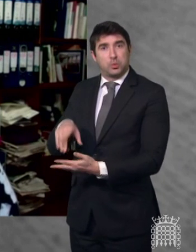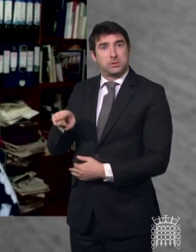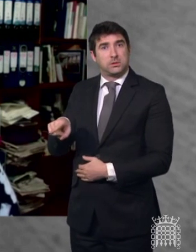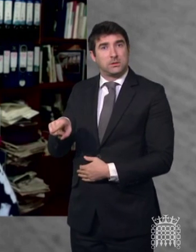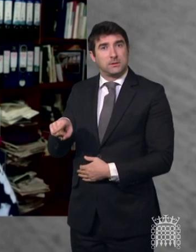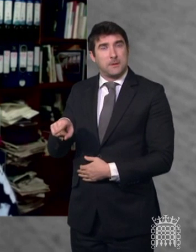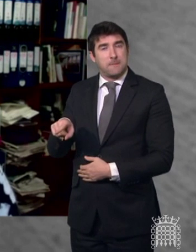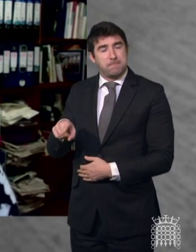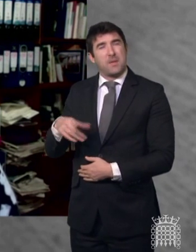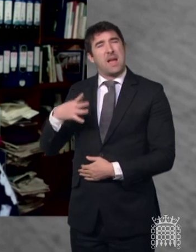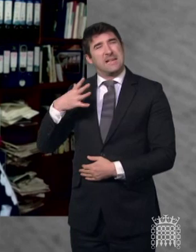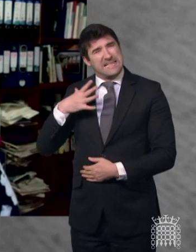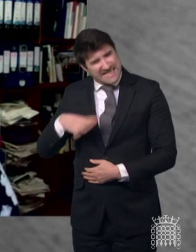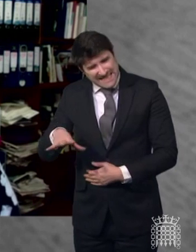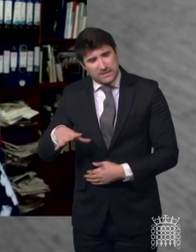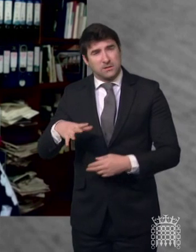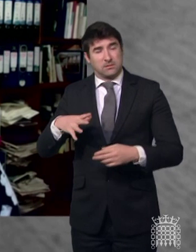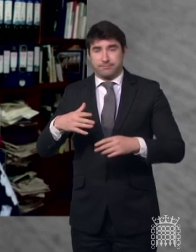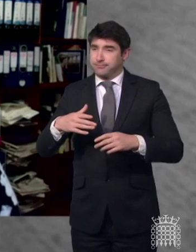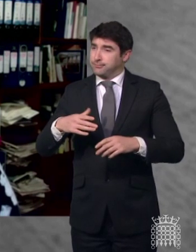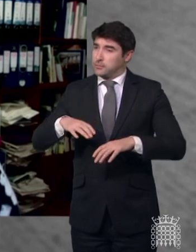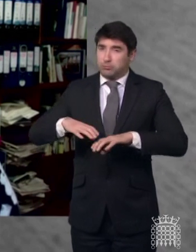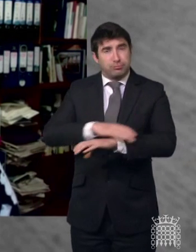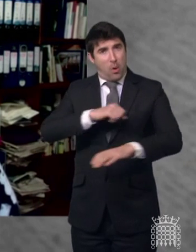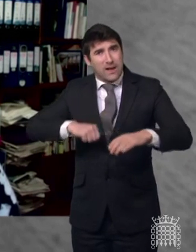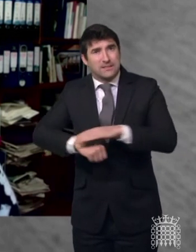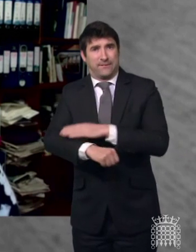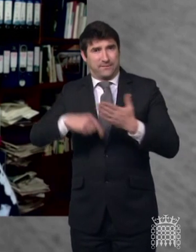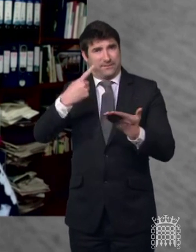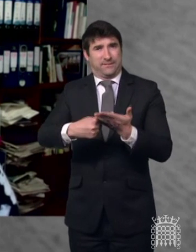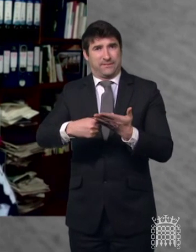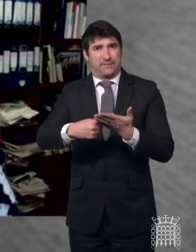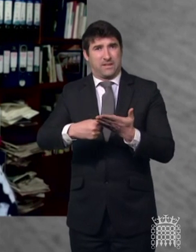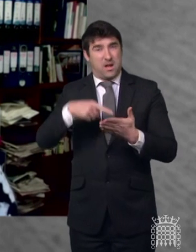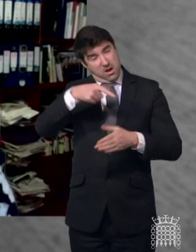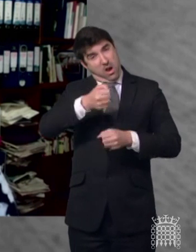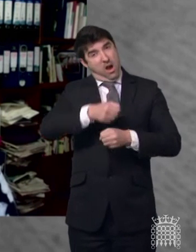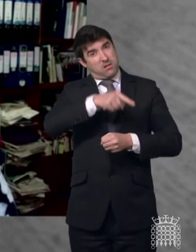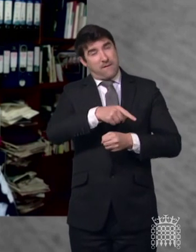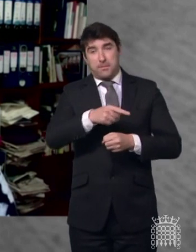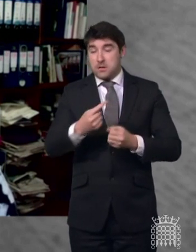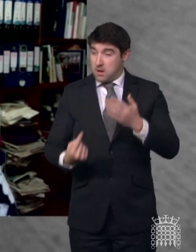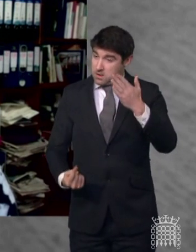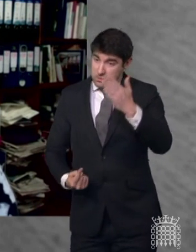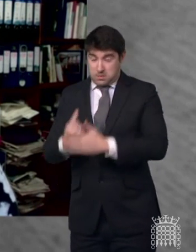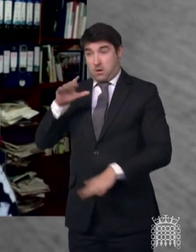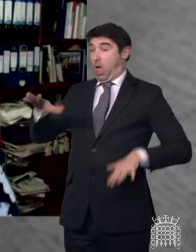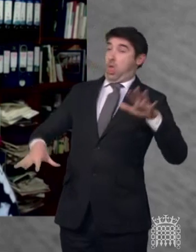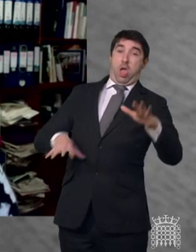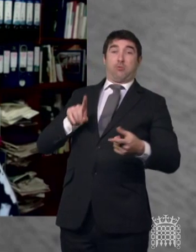Taking action only once cases in an area are soaring is simply too late to bring it under control.